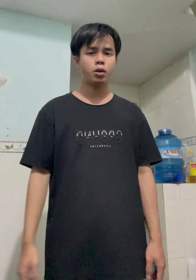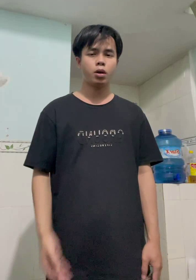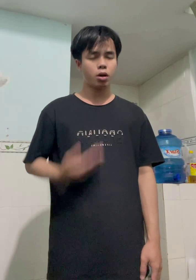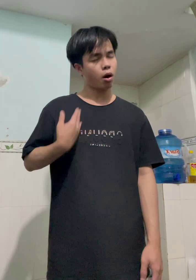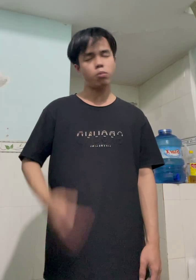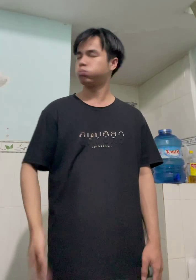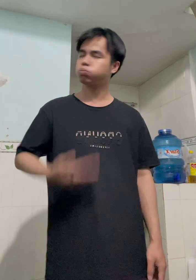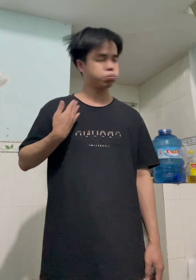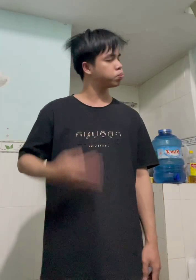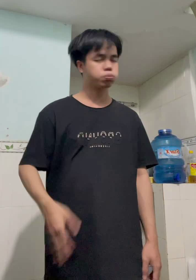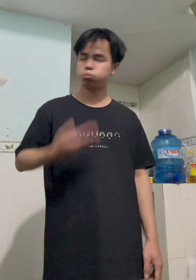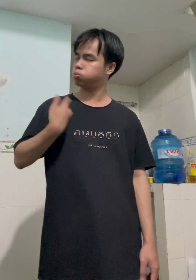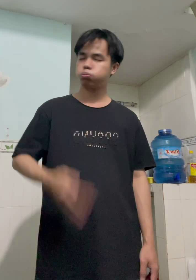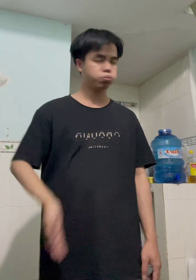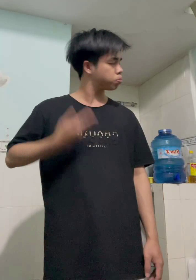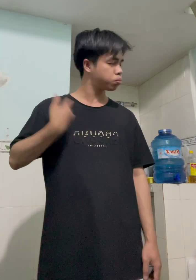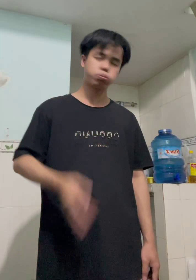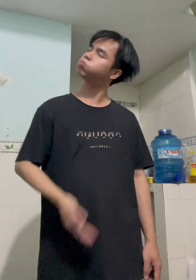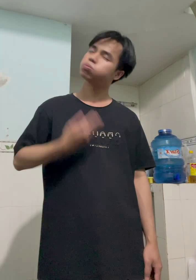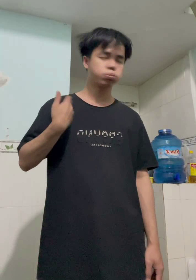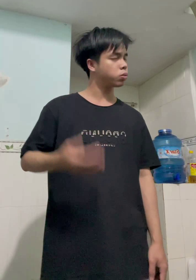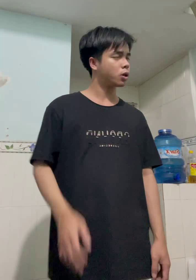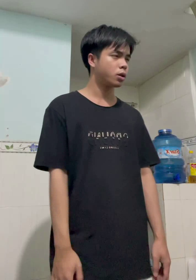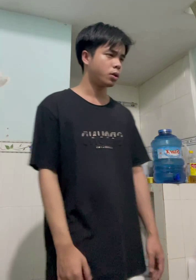nong